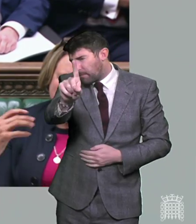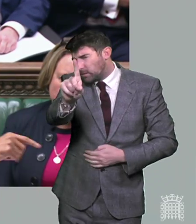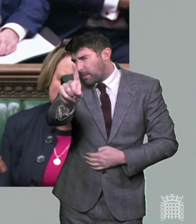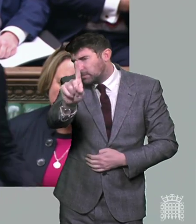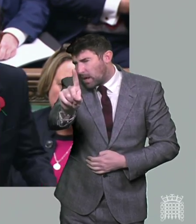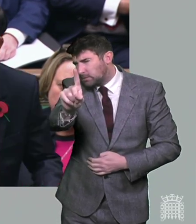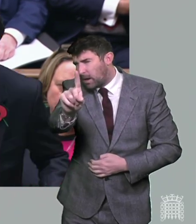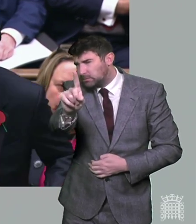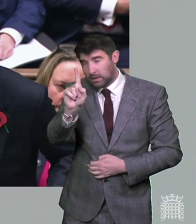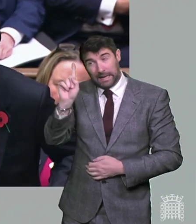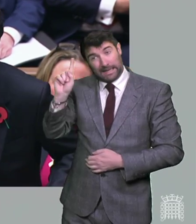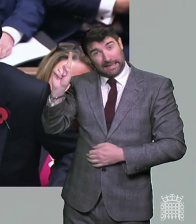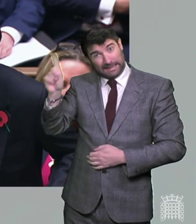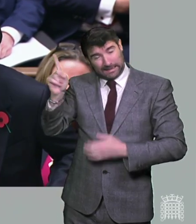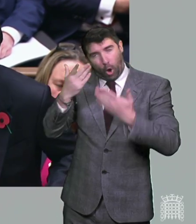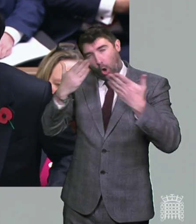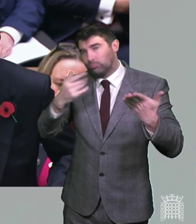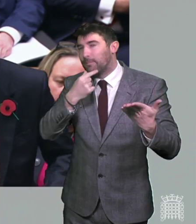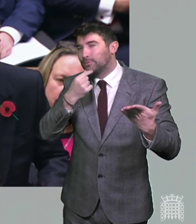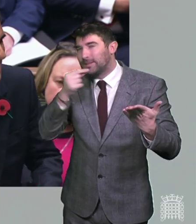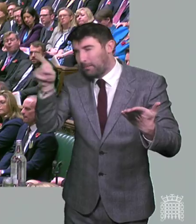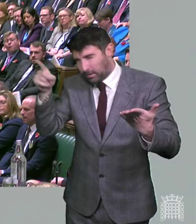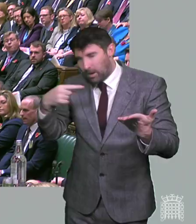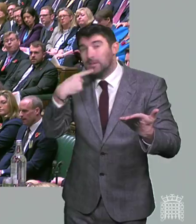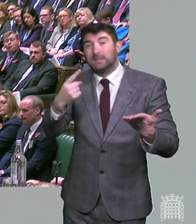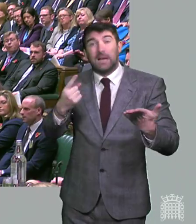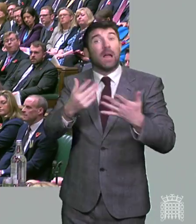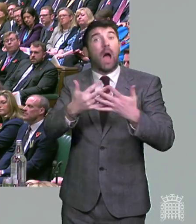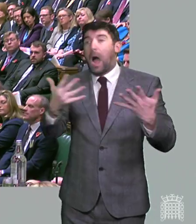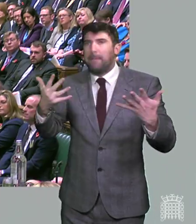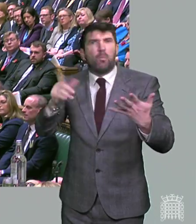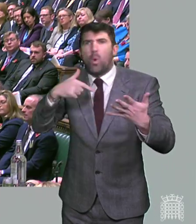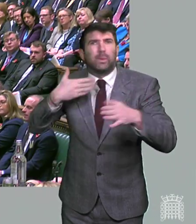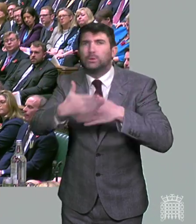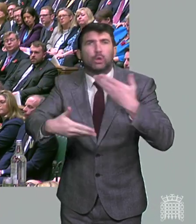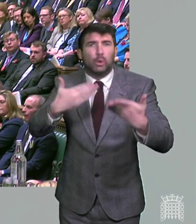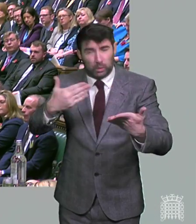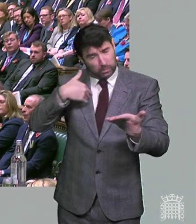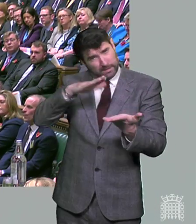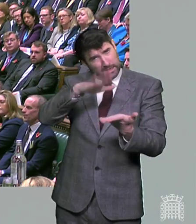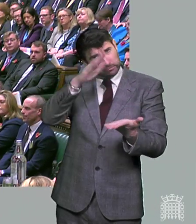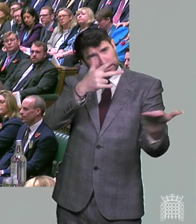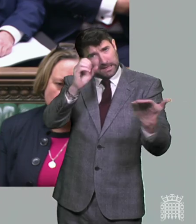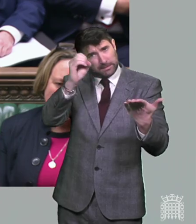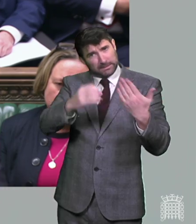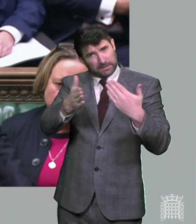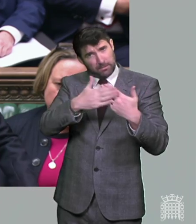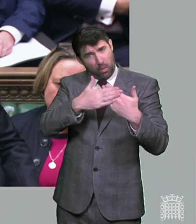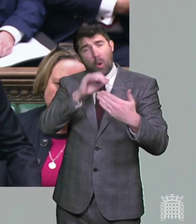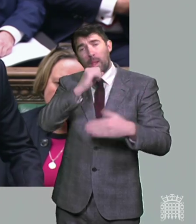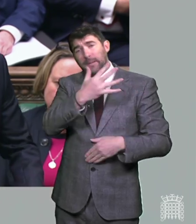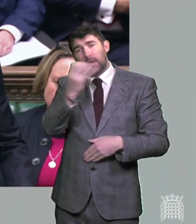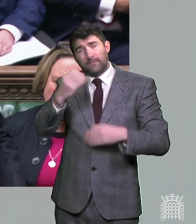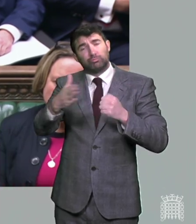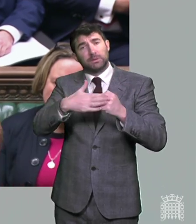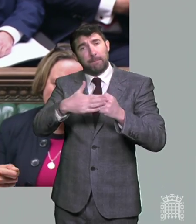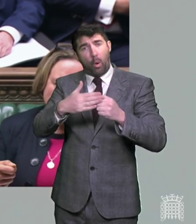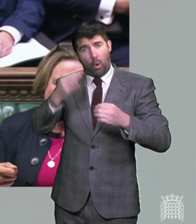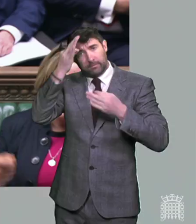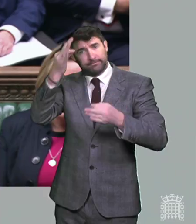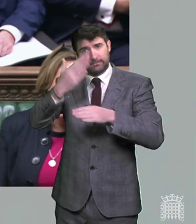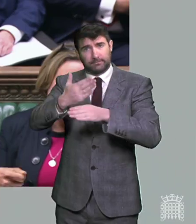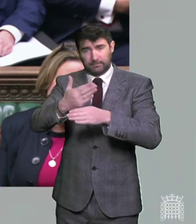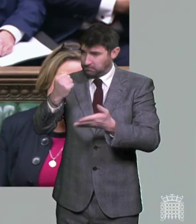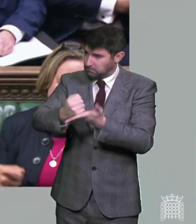We have increased the number of processing officials by 80%, and we are putting in an extra 500 by next March.